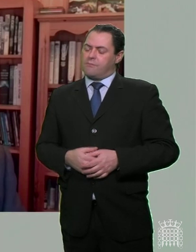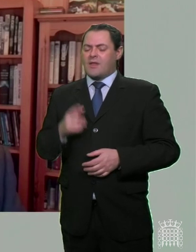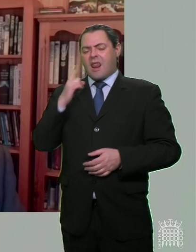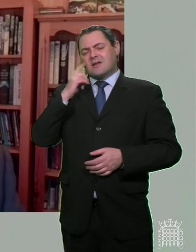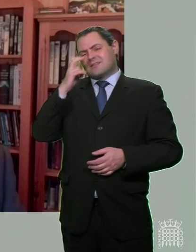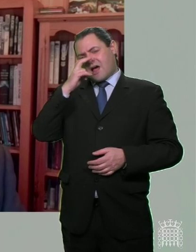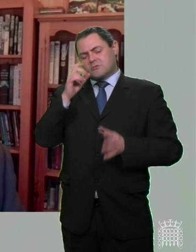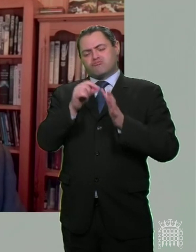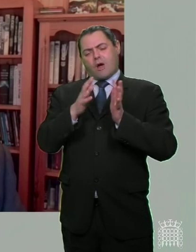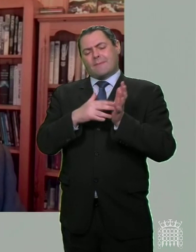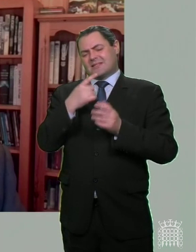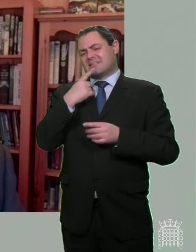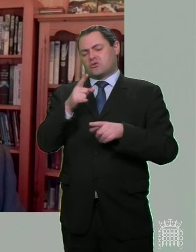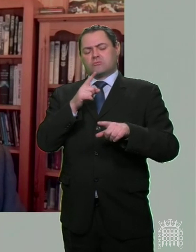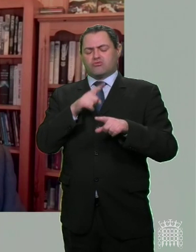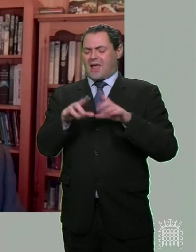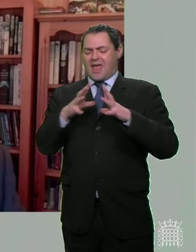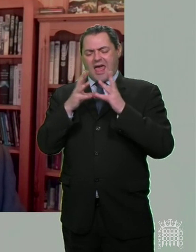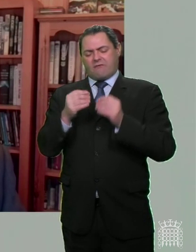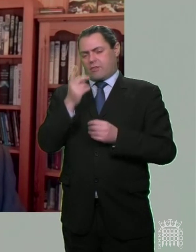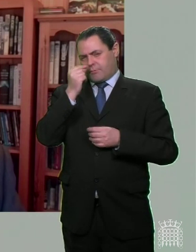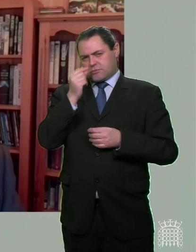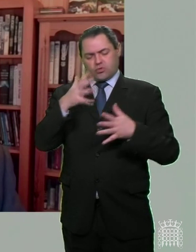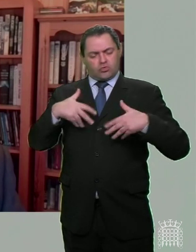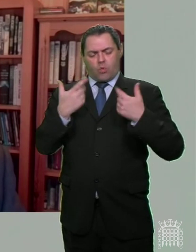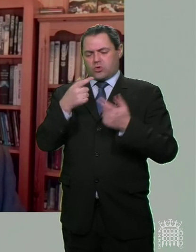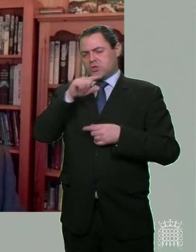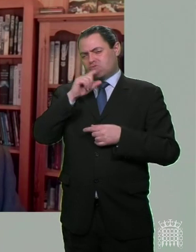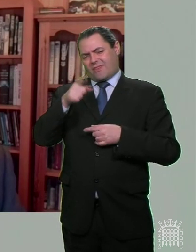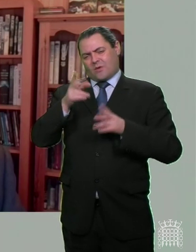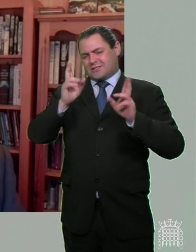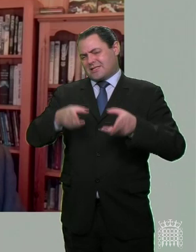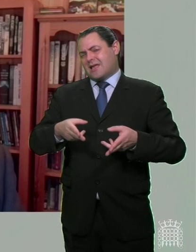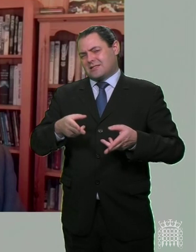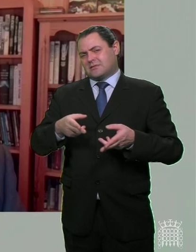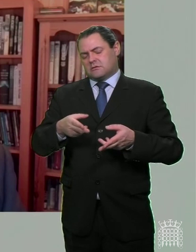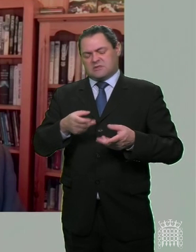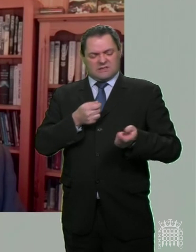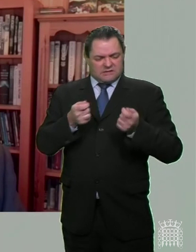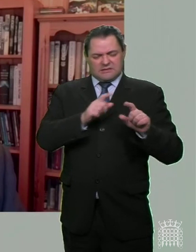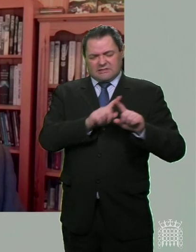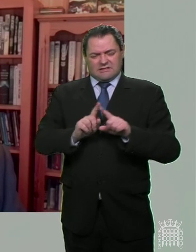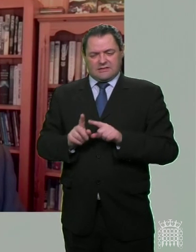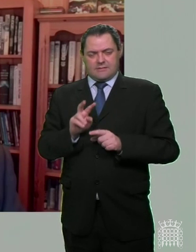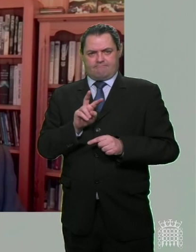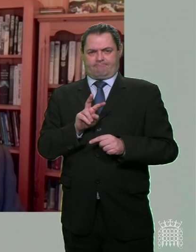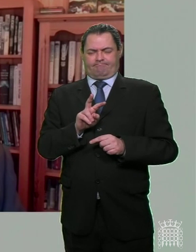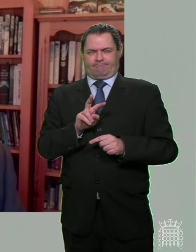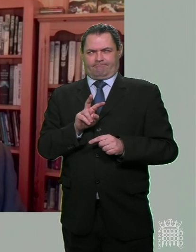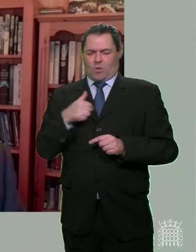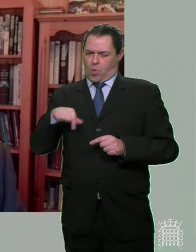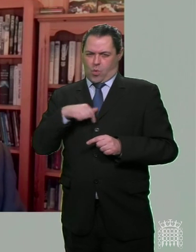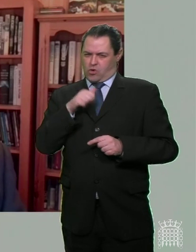to avoid the deaths of 100,000 people across the UK from covid-19, but we all know that that is simply not true.